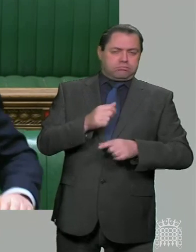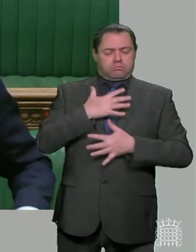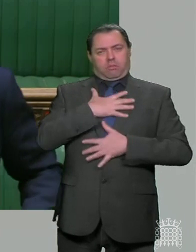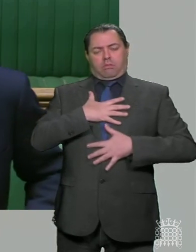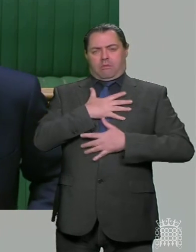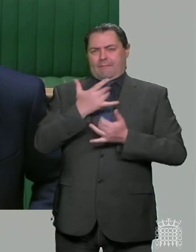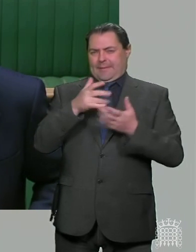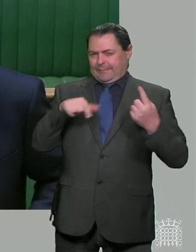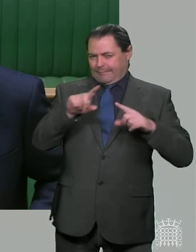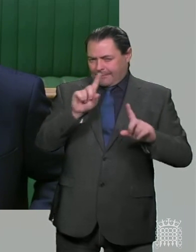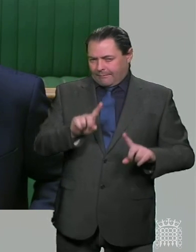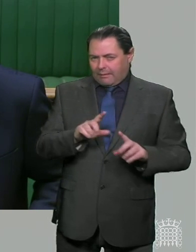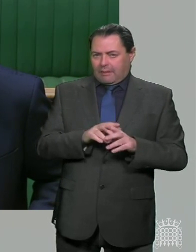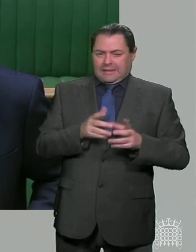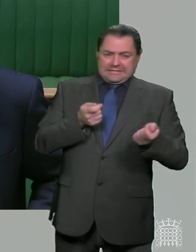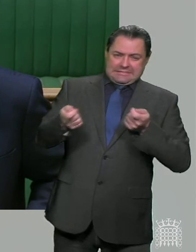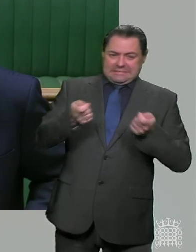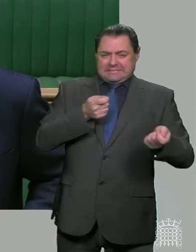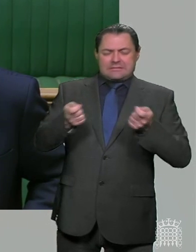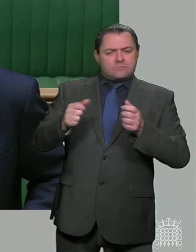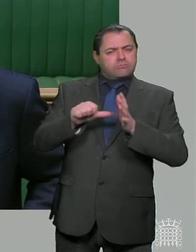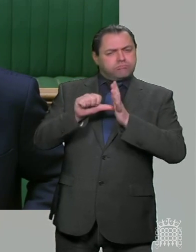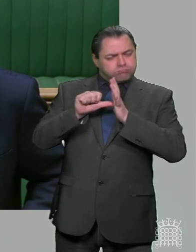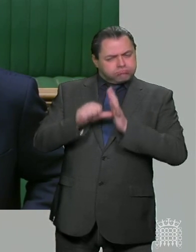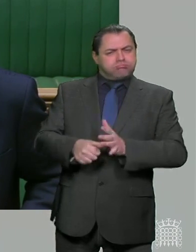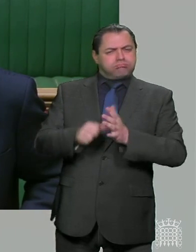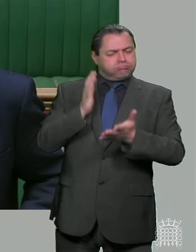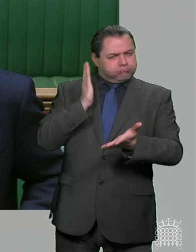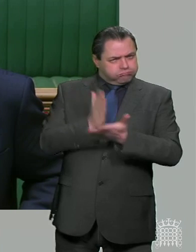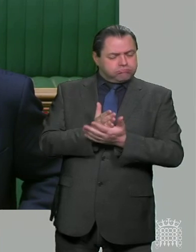To deal with a pandemic on this scale has been appallingly difficult.